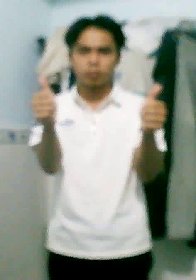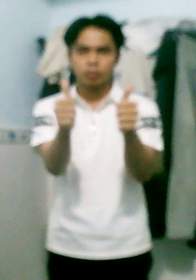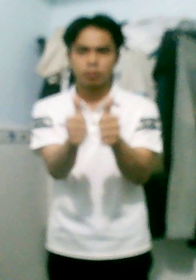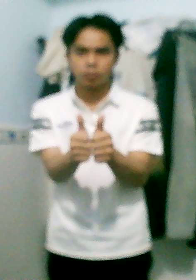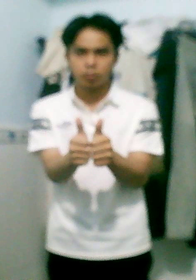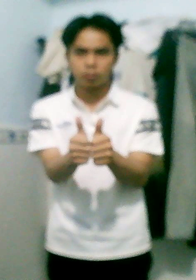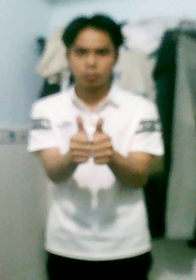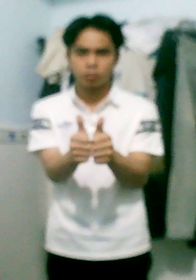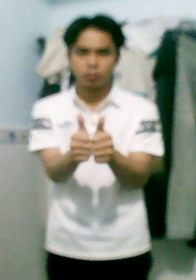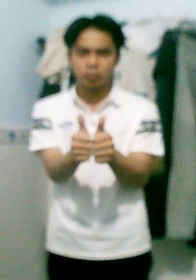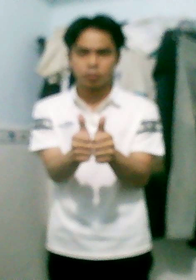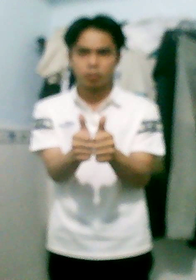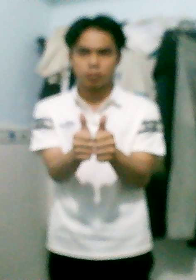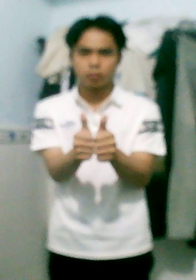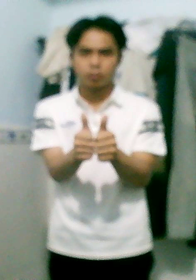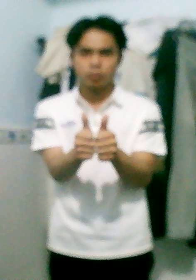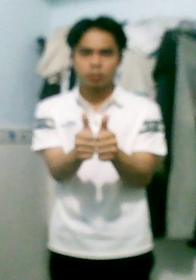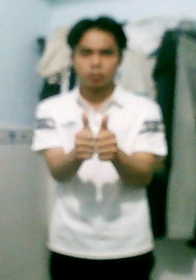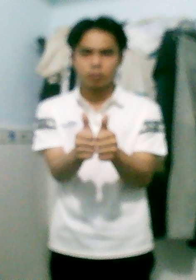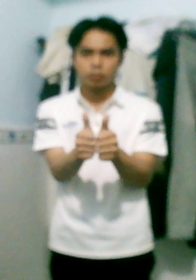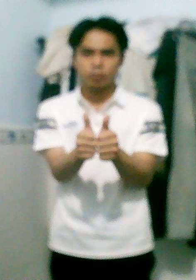voi